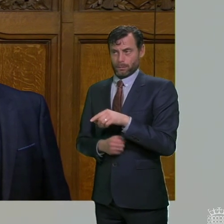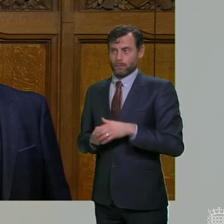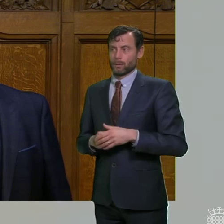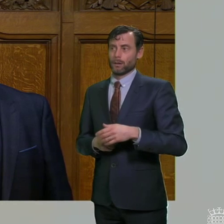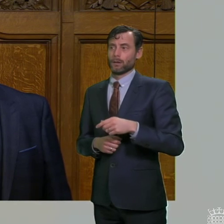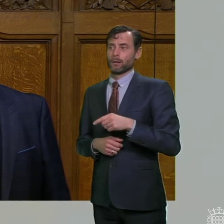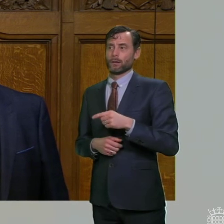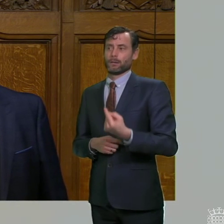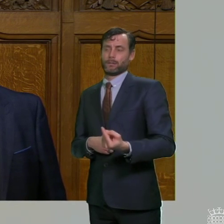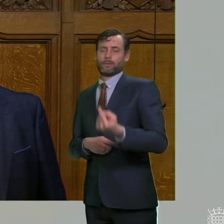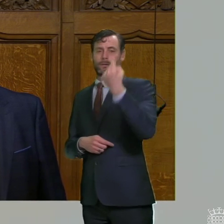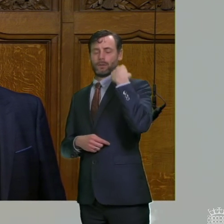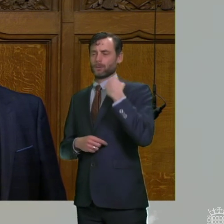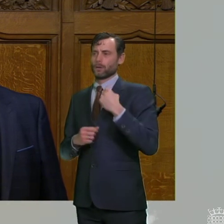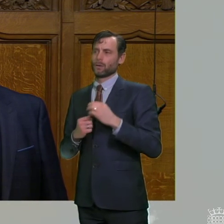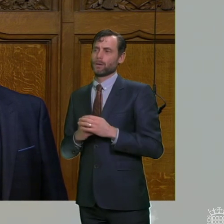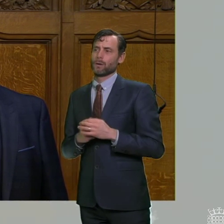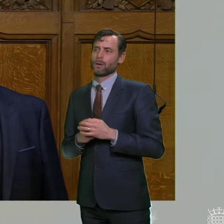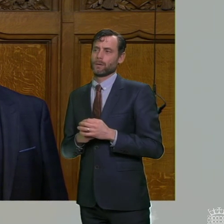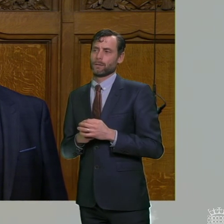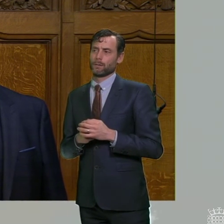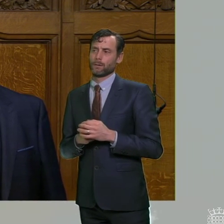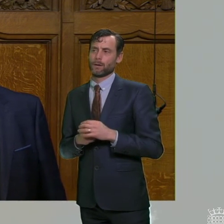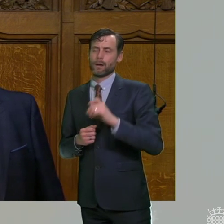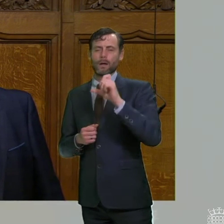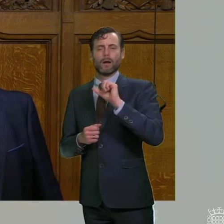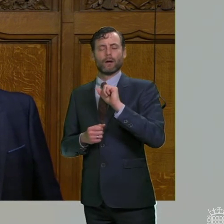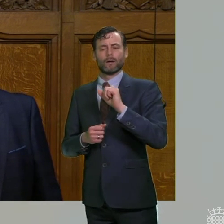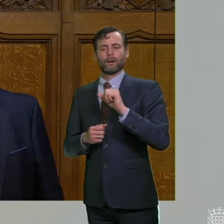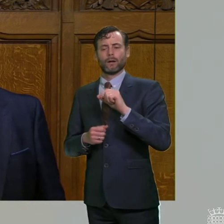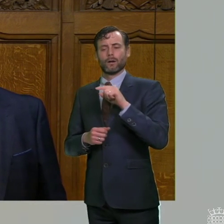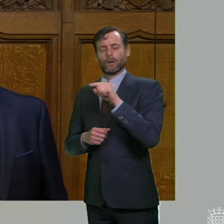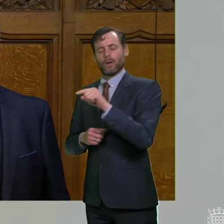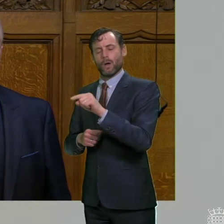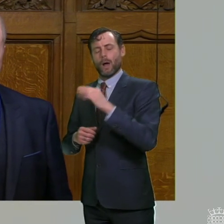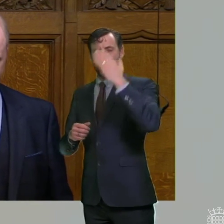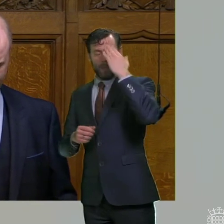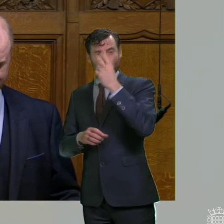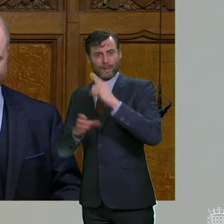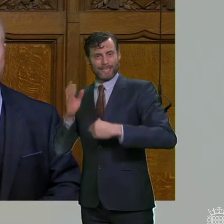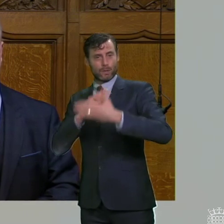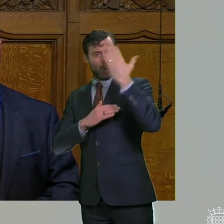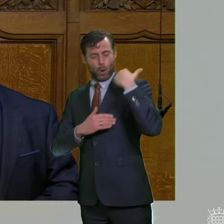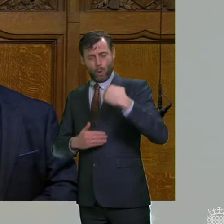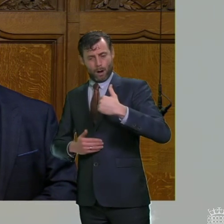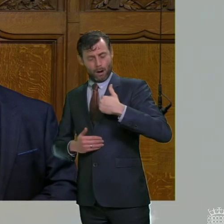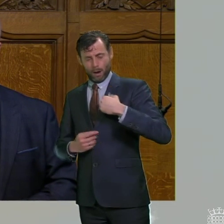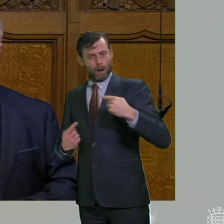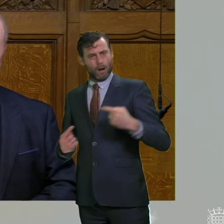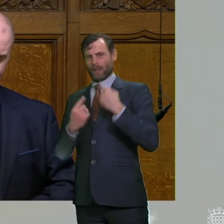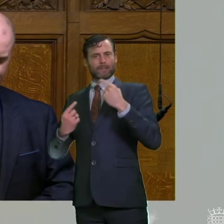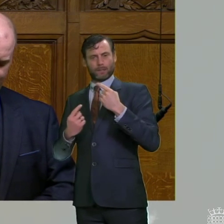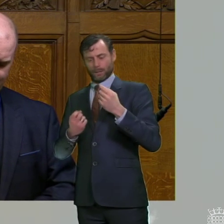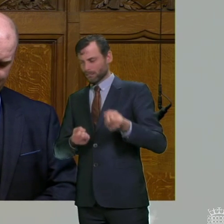Twenty years later, in August last year, one of her daughters, Cara, strangely suffered the same fate, with an unexpected cardiac arrest.